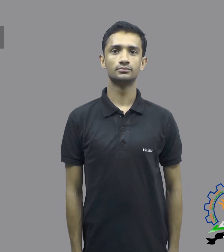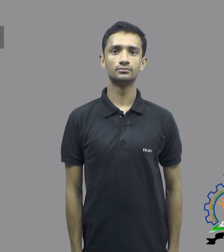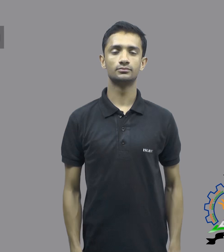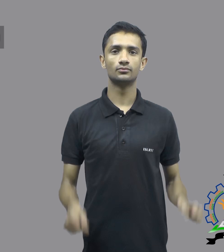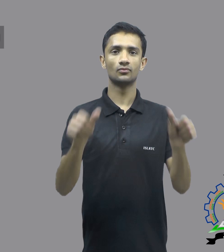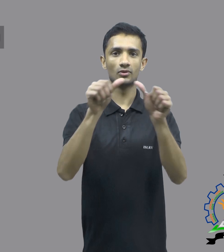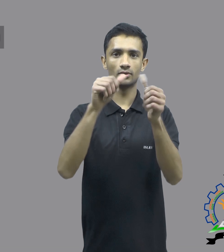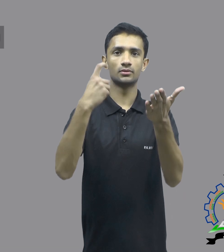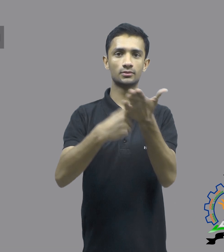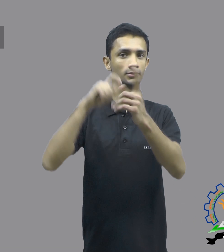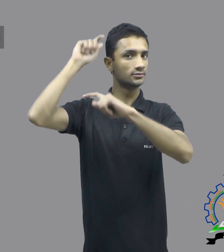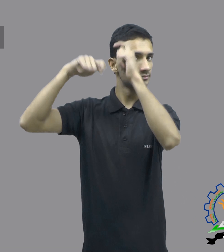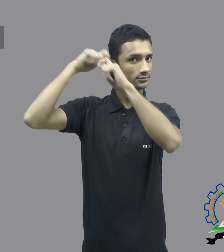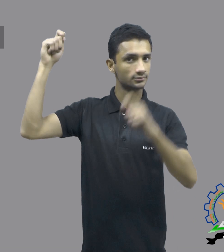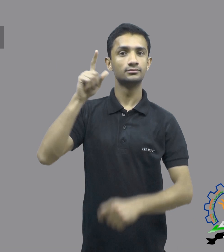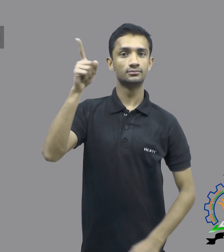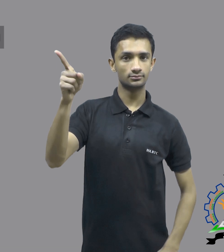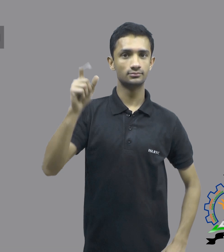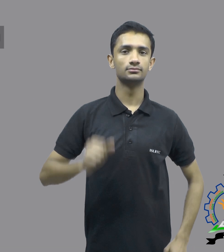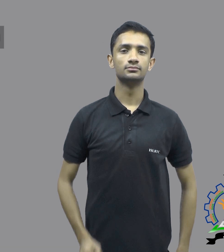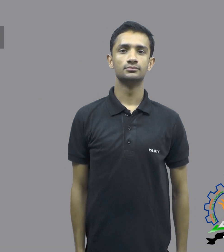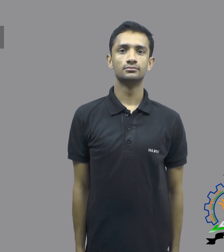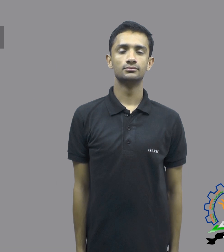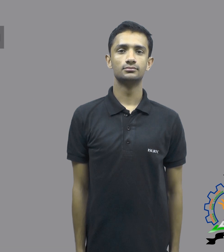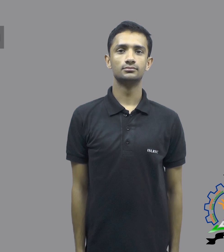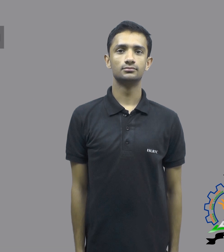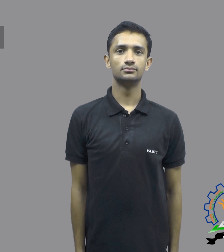Arunachal Pradesh